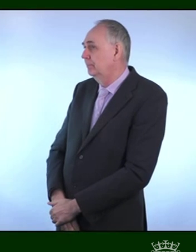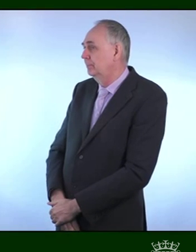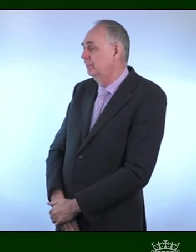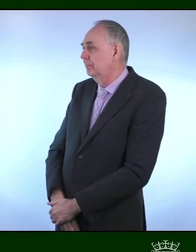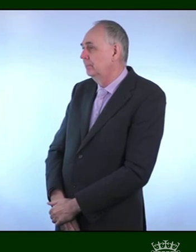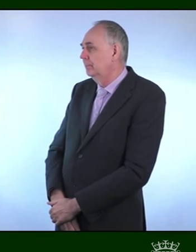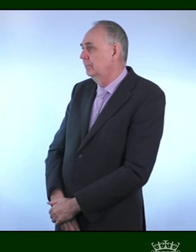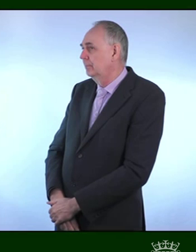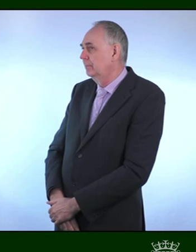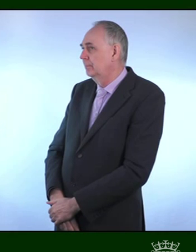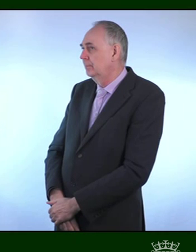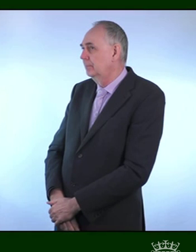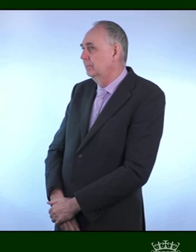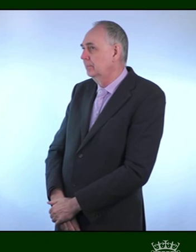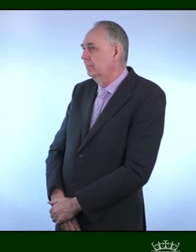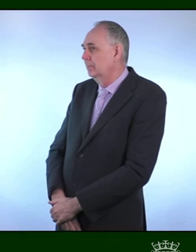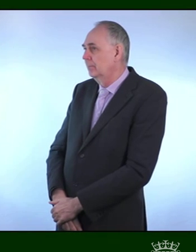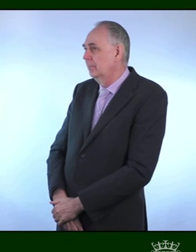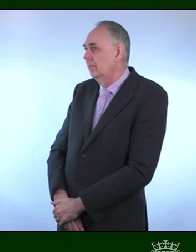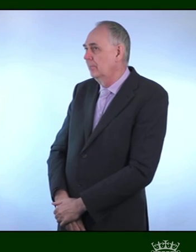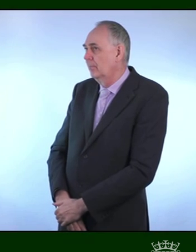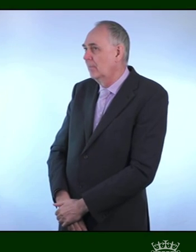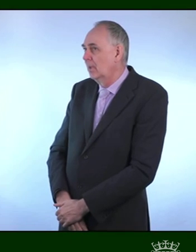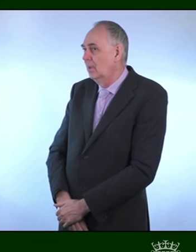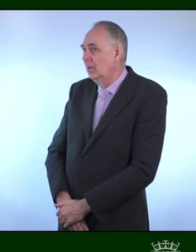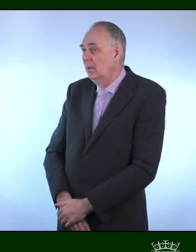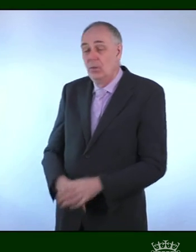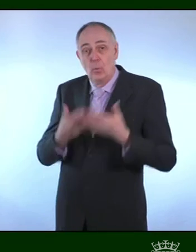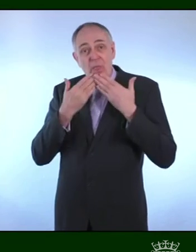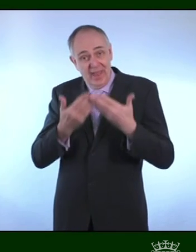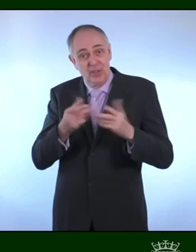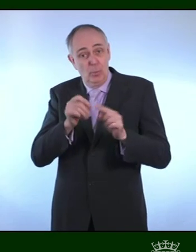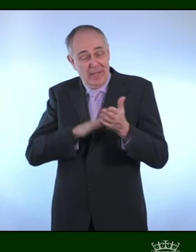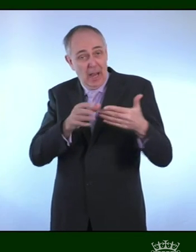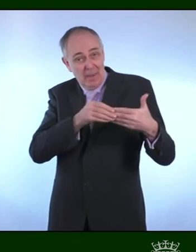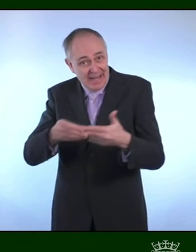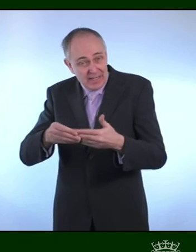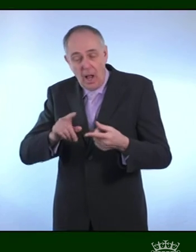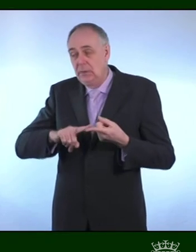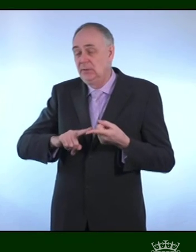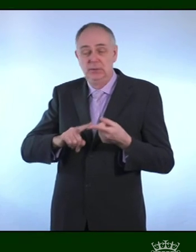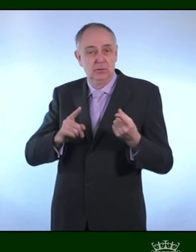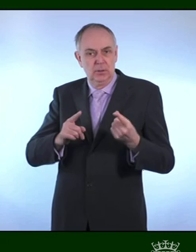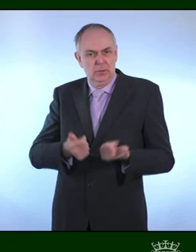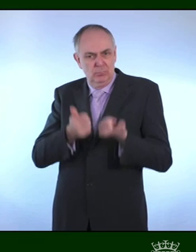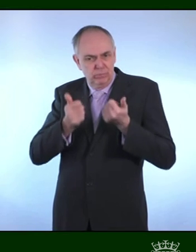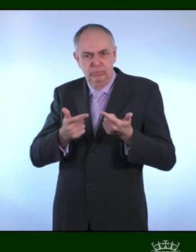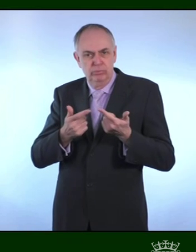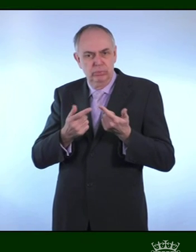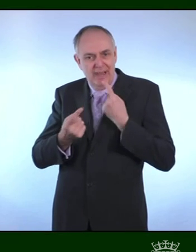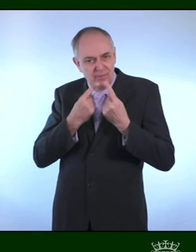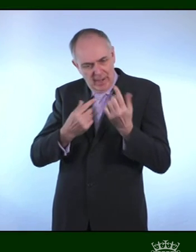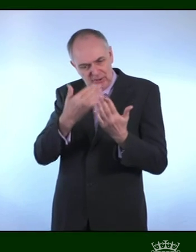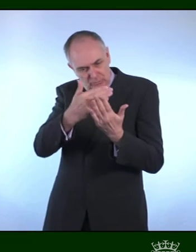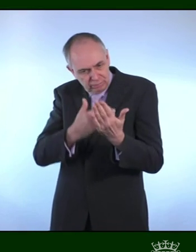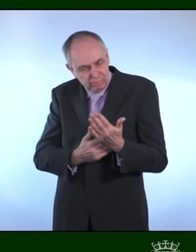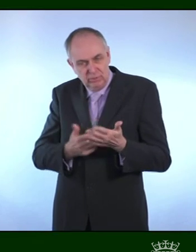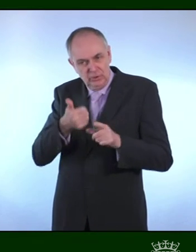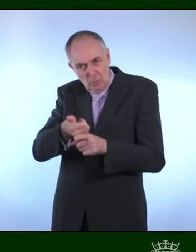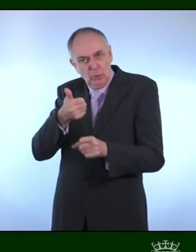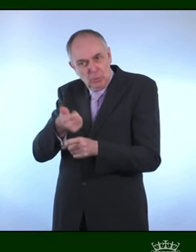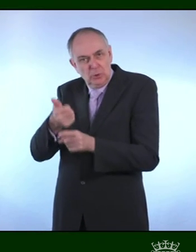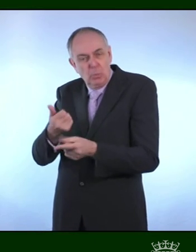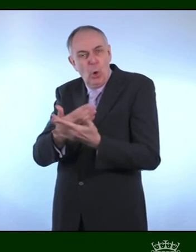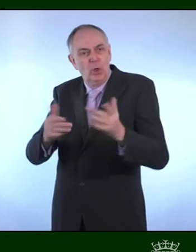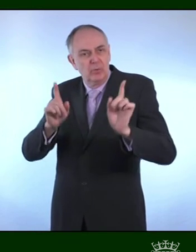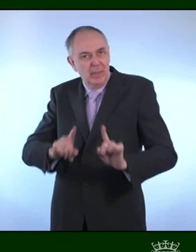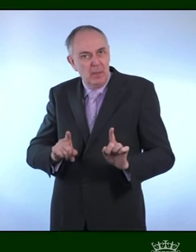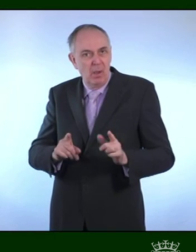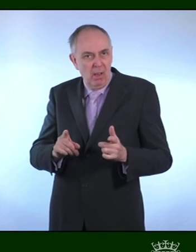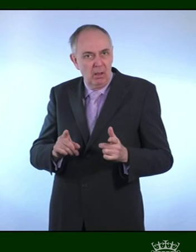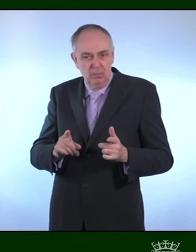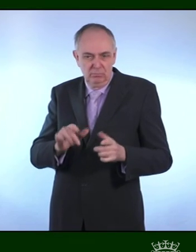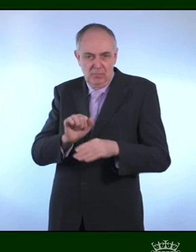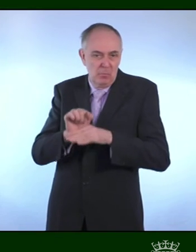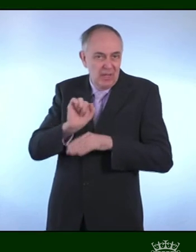I thank my right honourable Friend for his leadership and the leadership of his Cabinet at this incredibly difficult time and for the announced package of measures that will support millions of people and protect them from financial hardship.